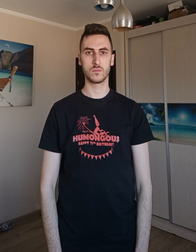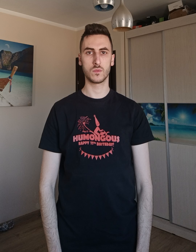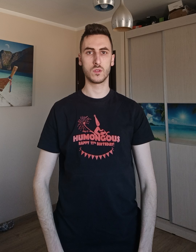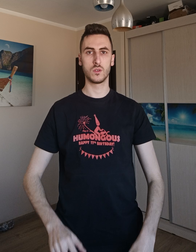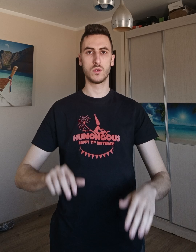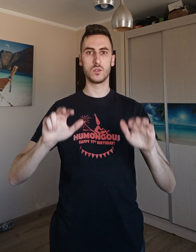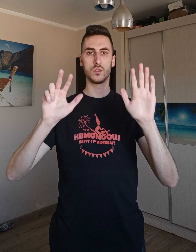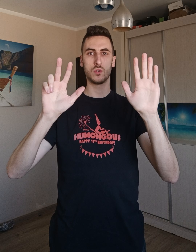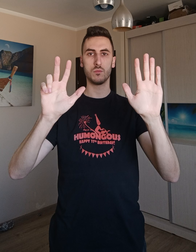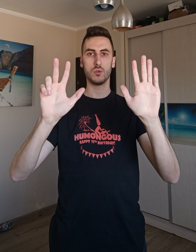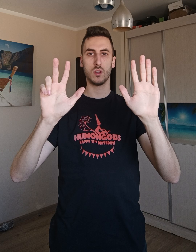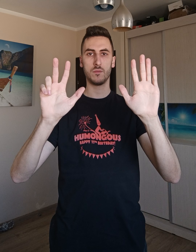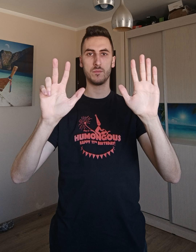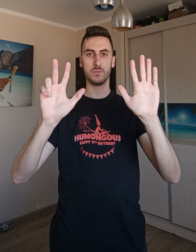שמונה